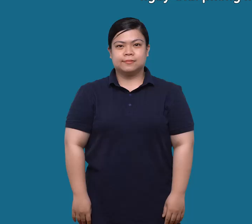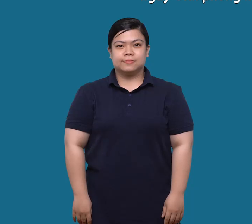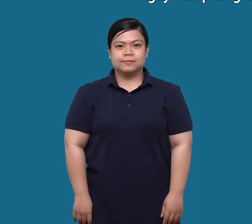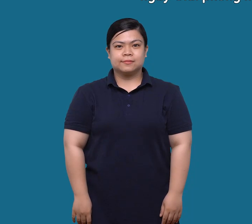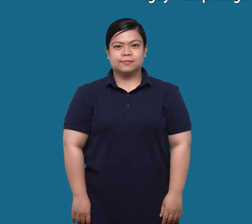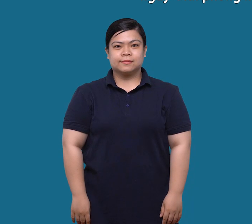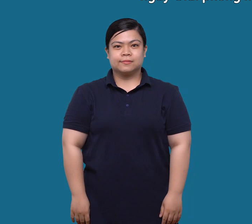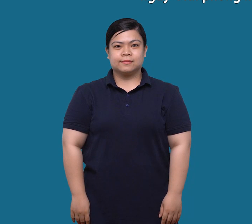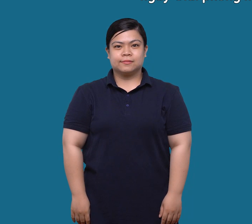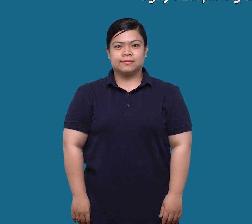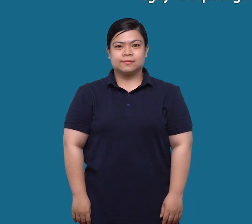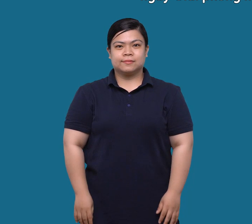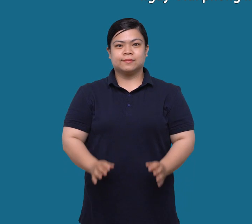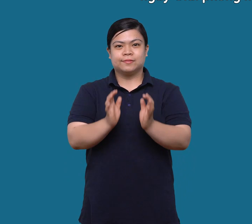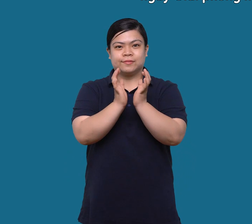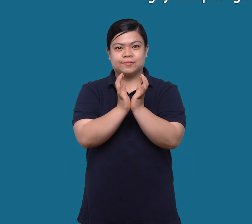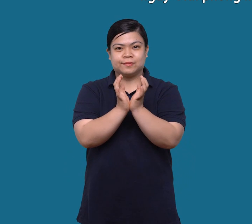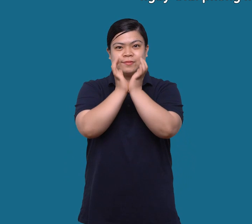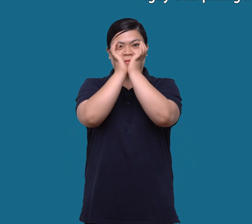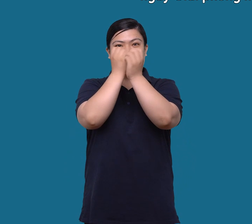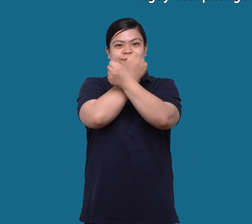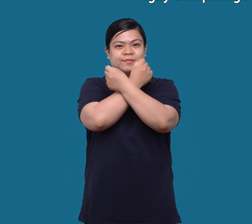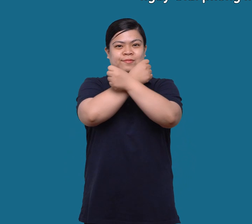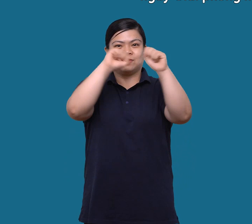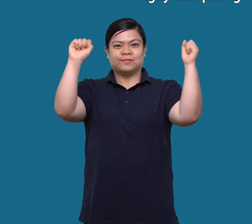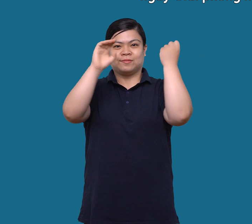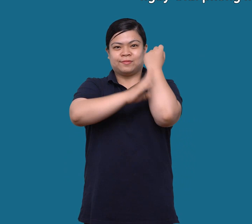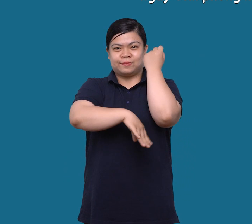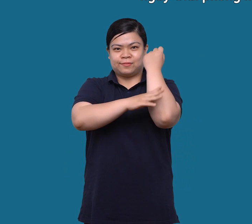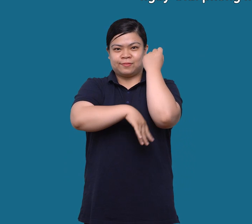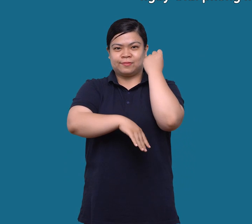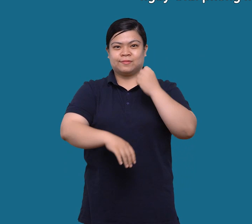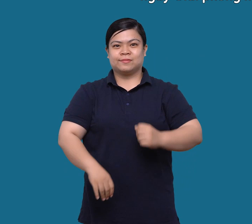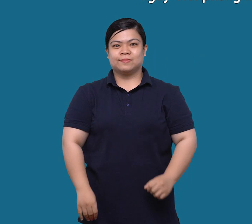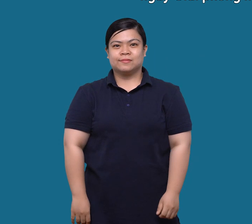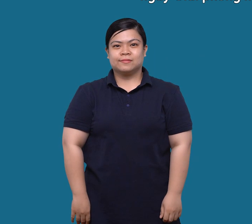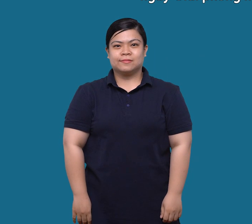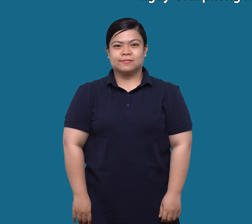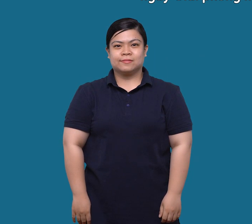ngày Giải phóng miền Nam 30/4